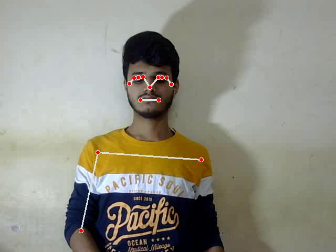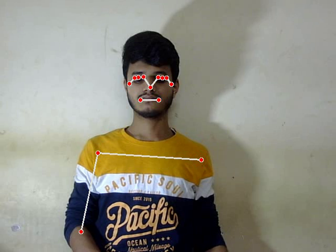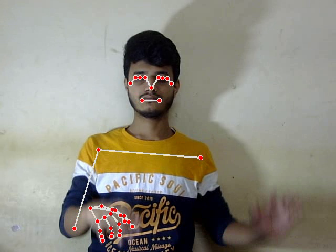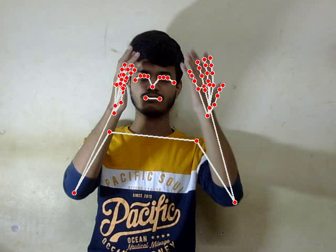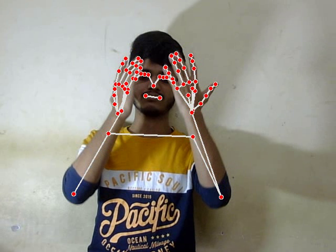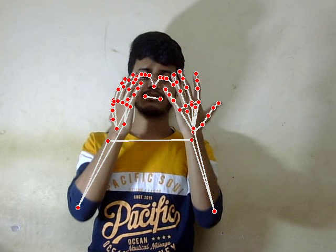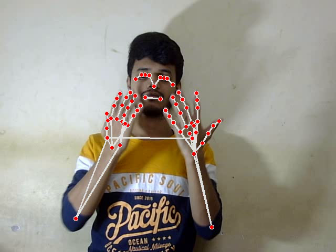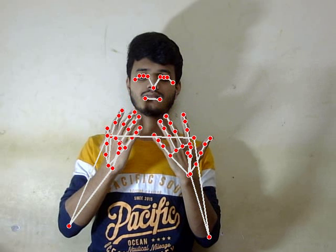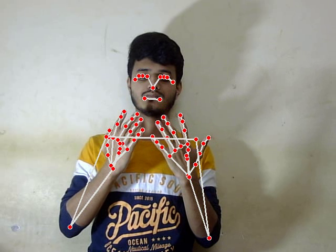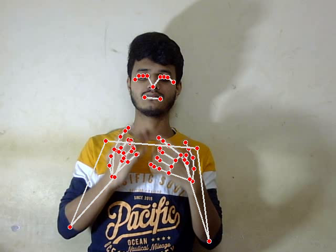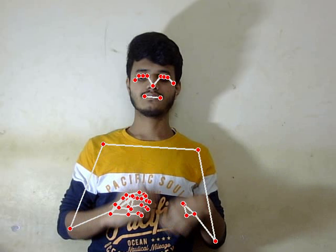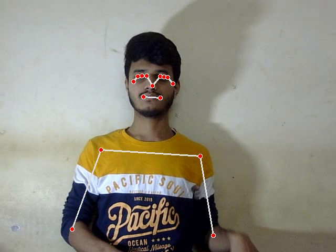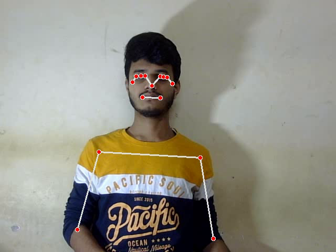sad